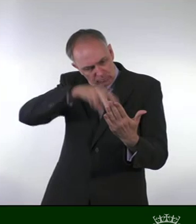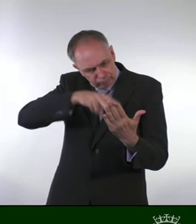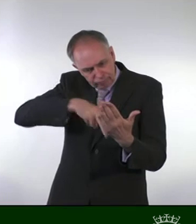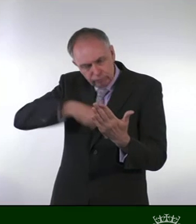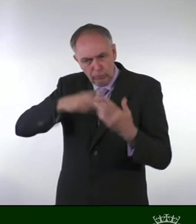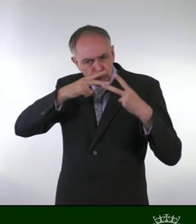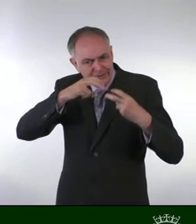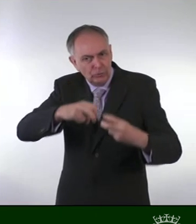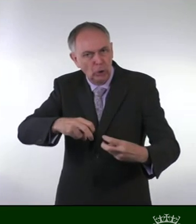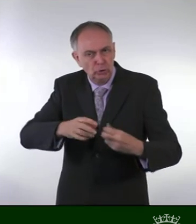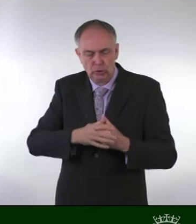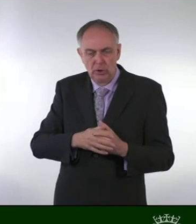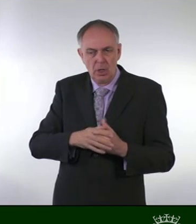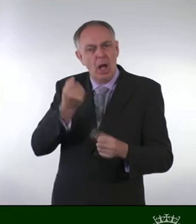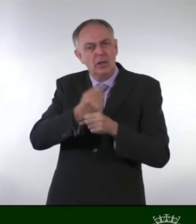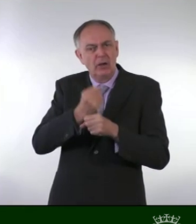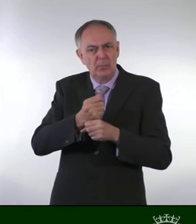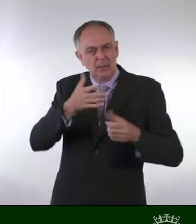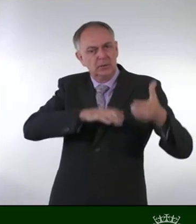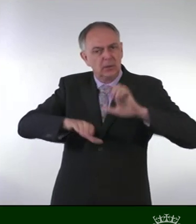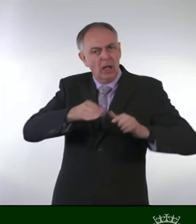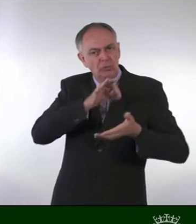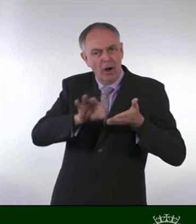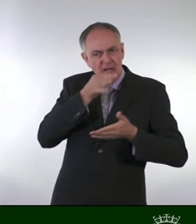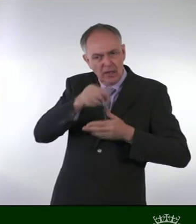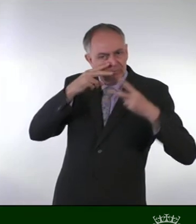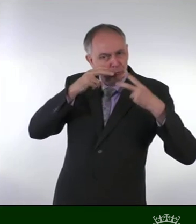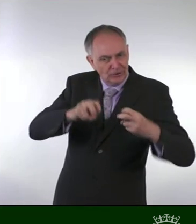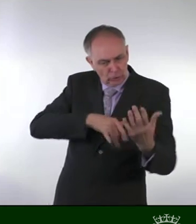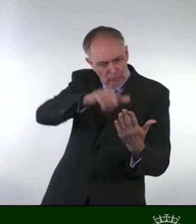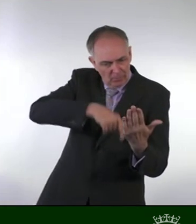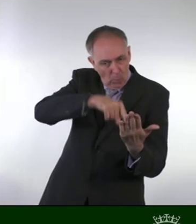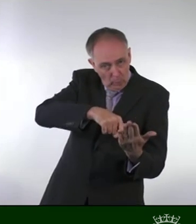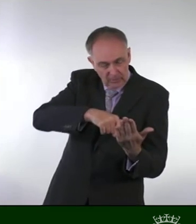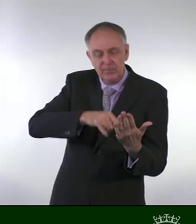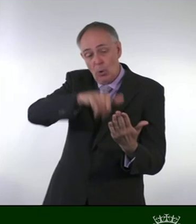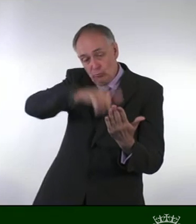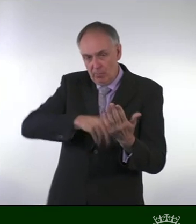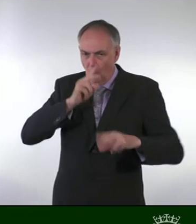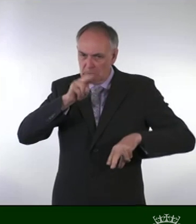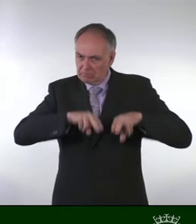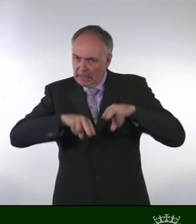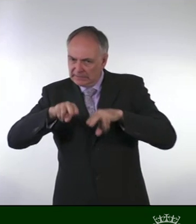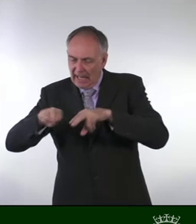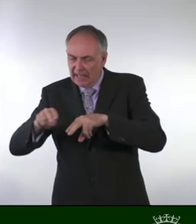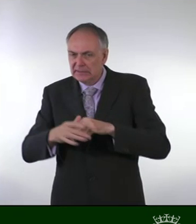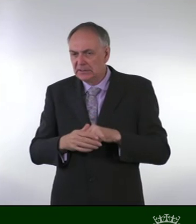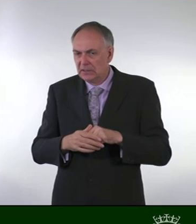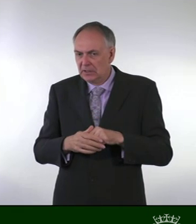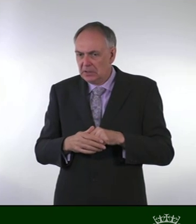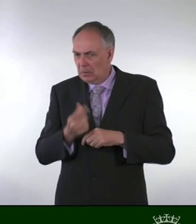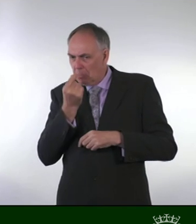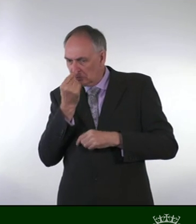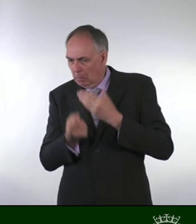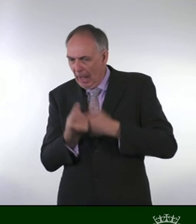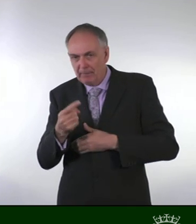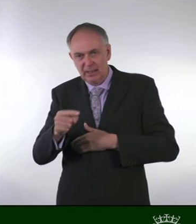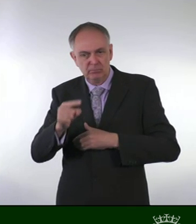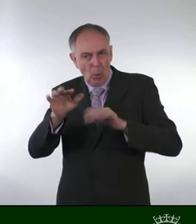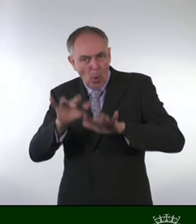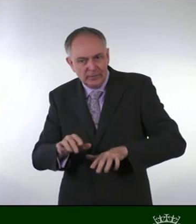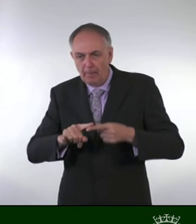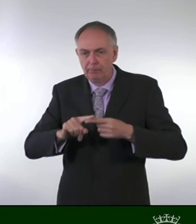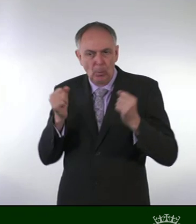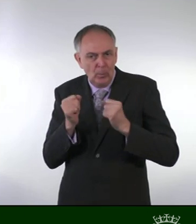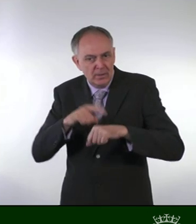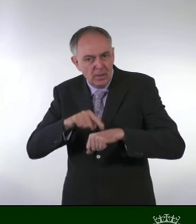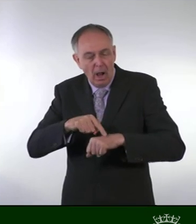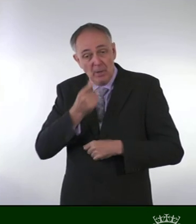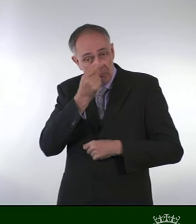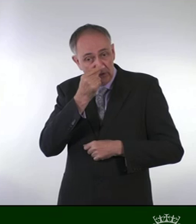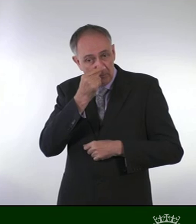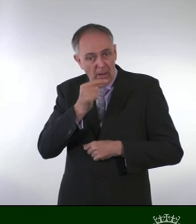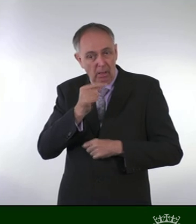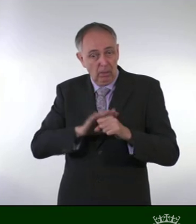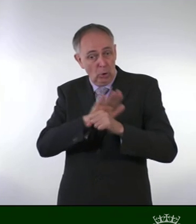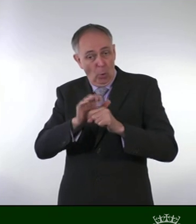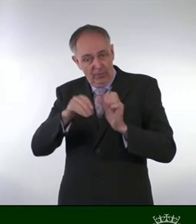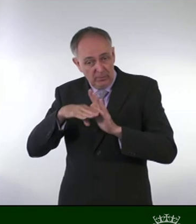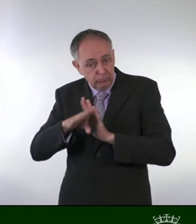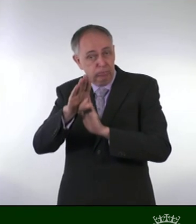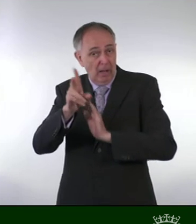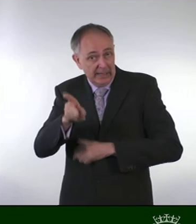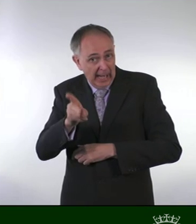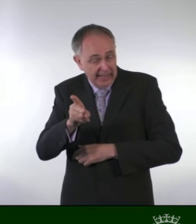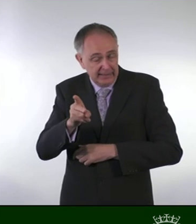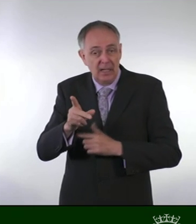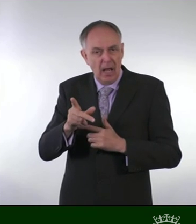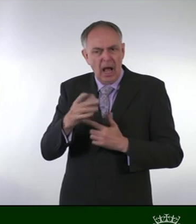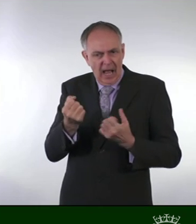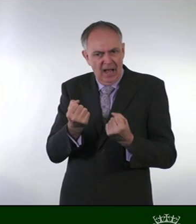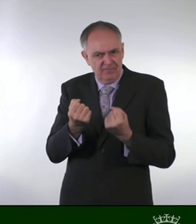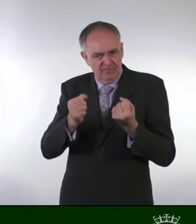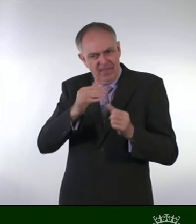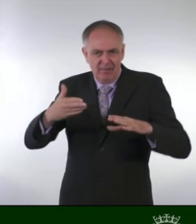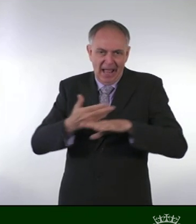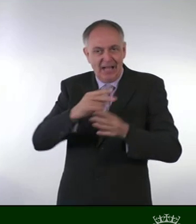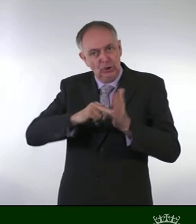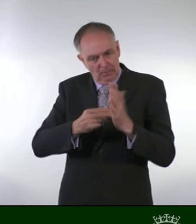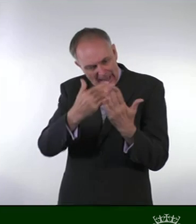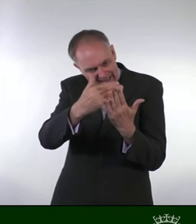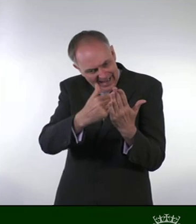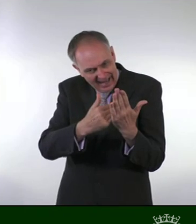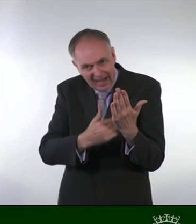It was asked to do so by the Government Office for Science. The report assessed the reasonable worst-case scenario for this autumn and winter, including a second covid spike and seasonal flu, and it set out strong recommended actions to mitigate the risks.